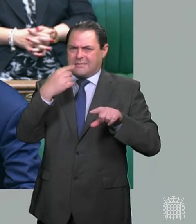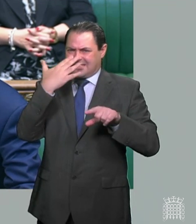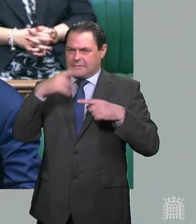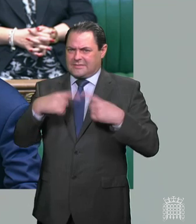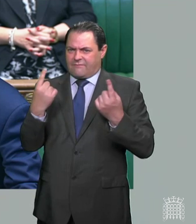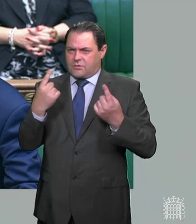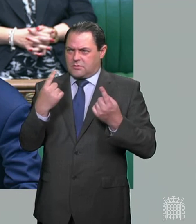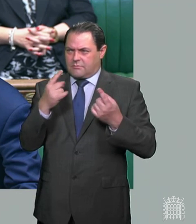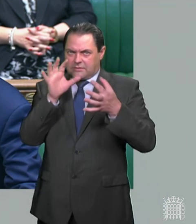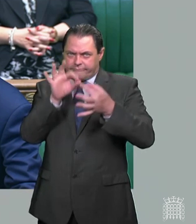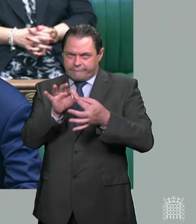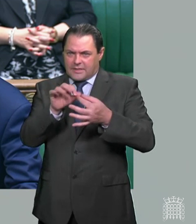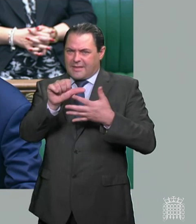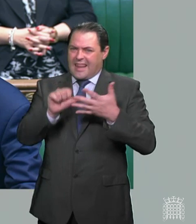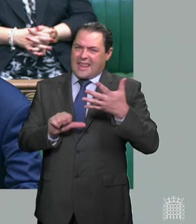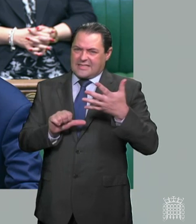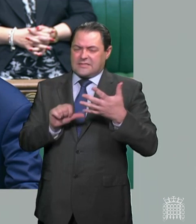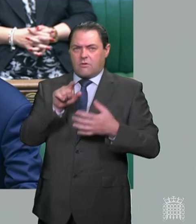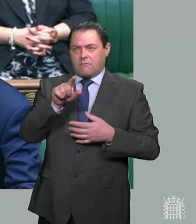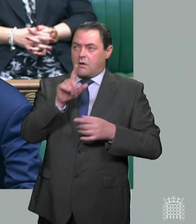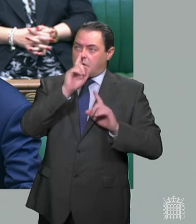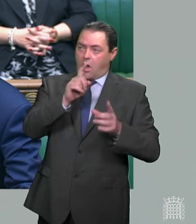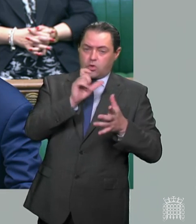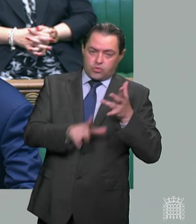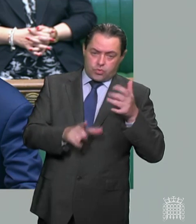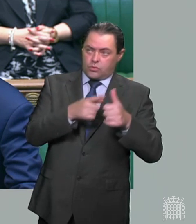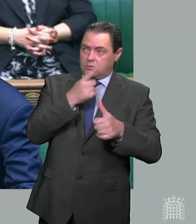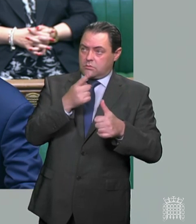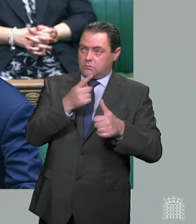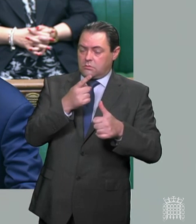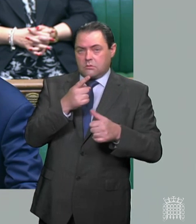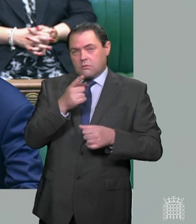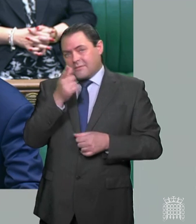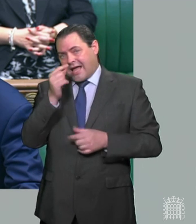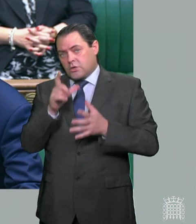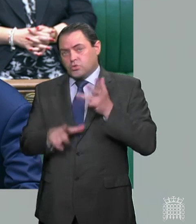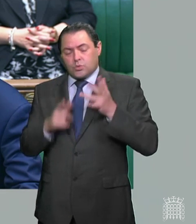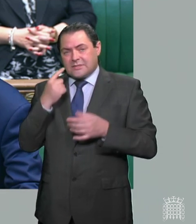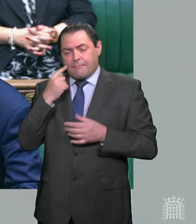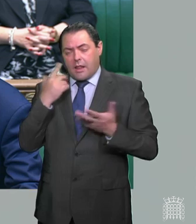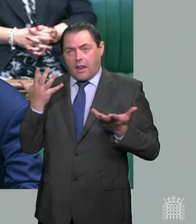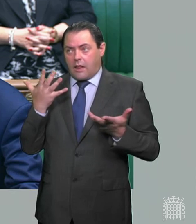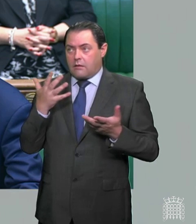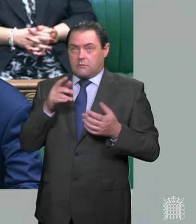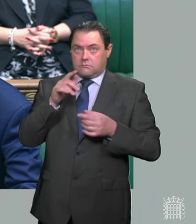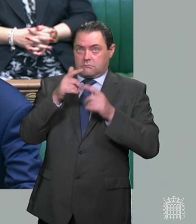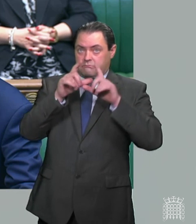He has given us a list of what he cannot do; what he can do—quite straightforwardly, virtually or otherwise